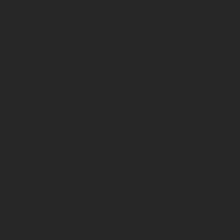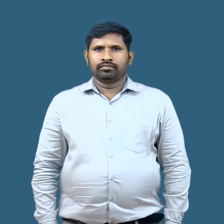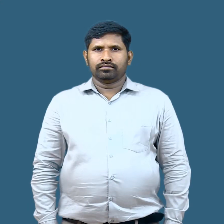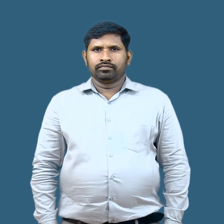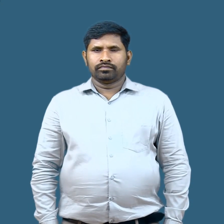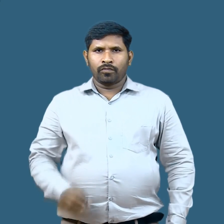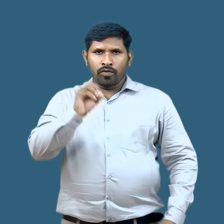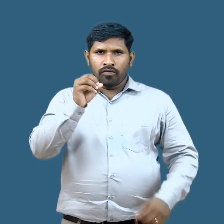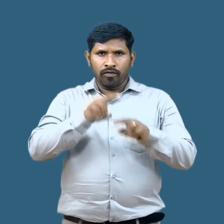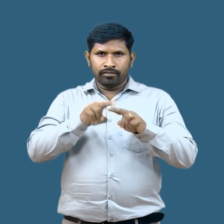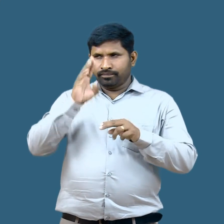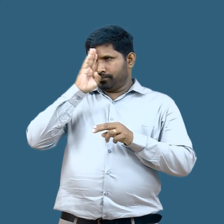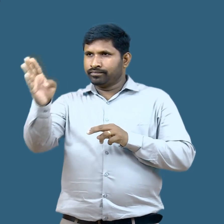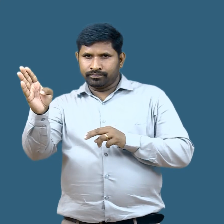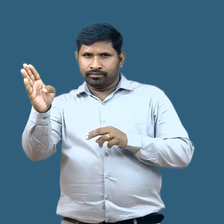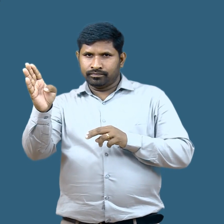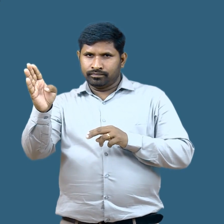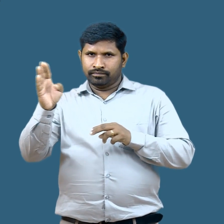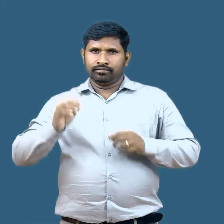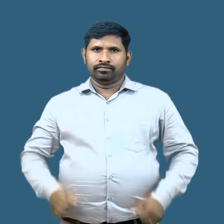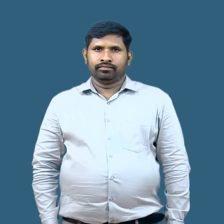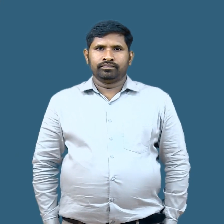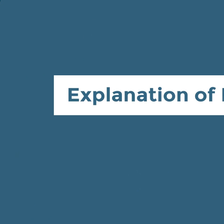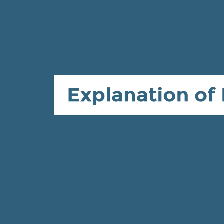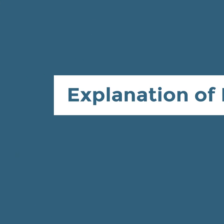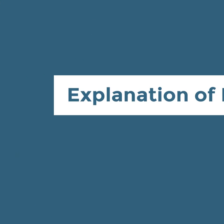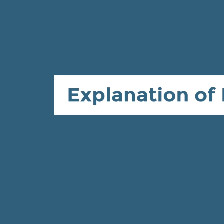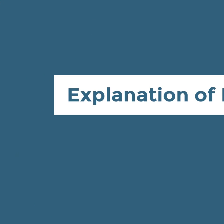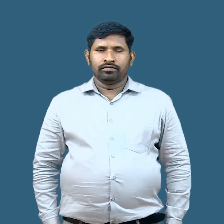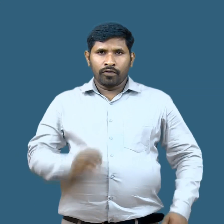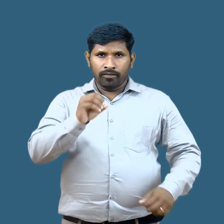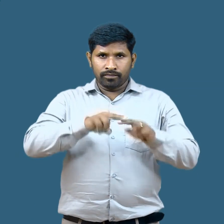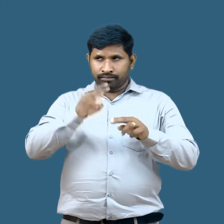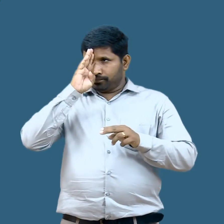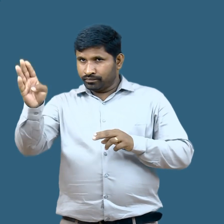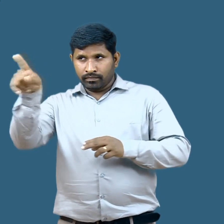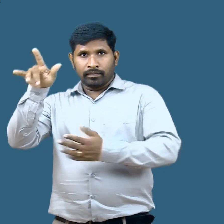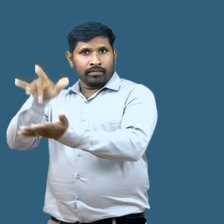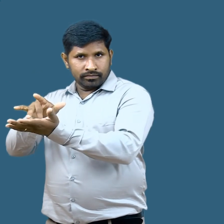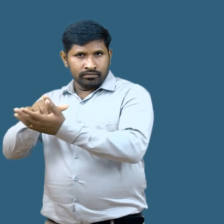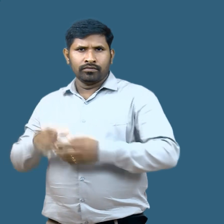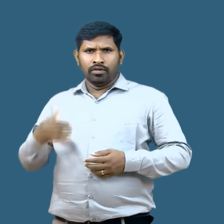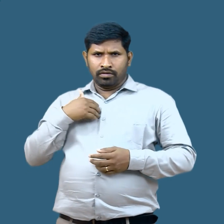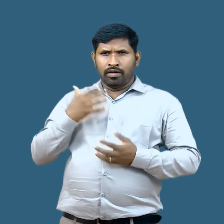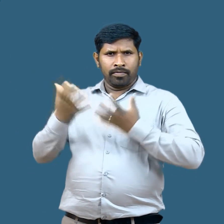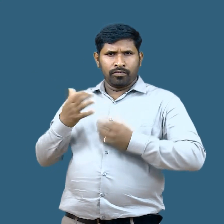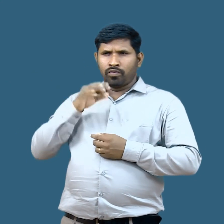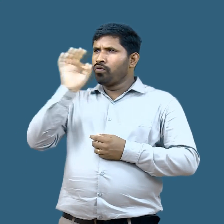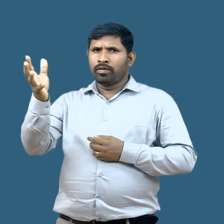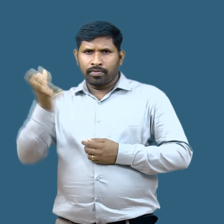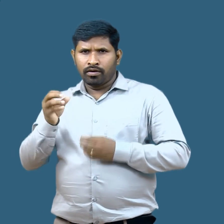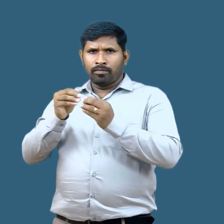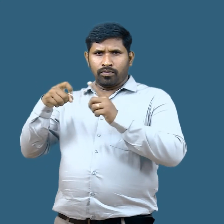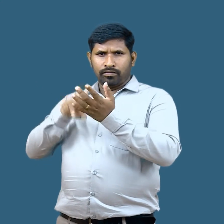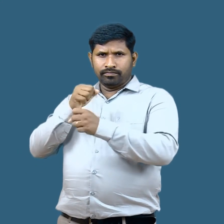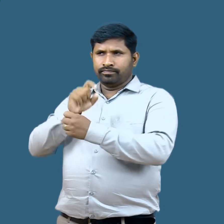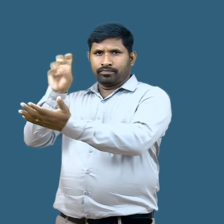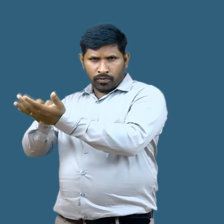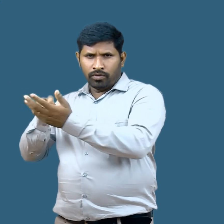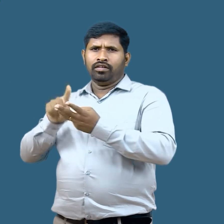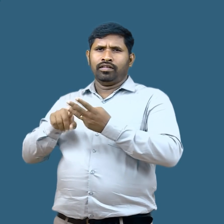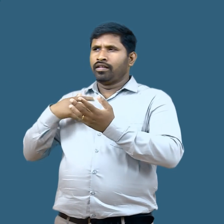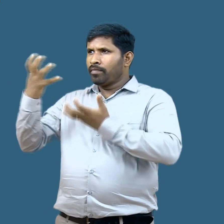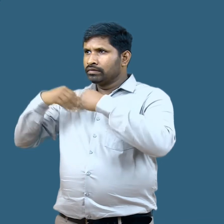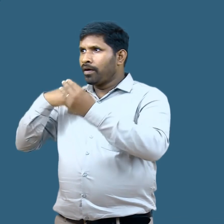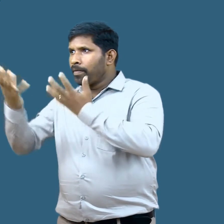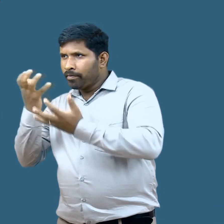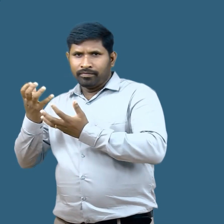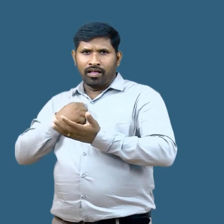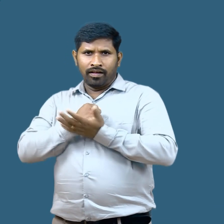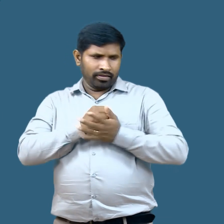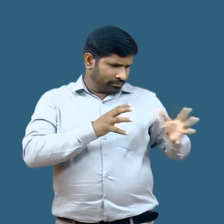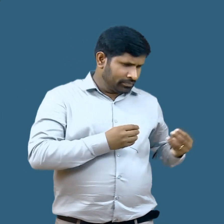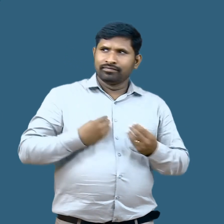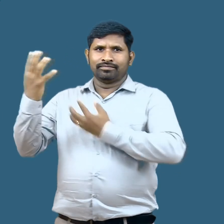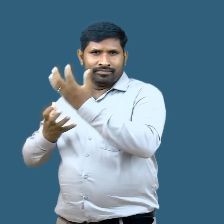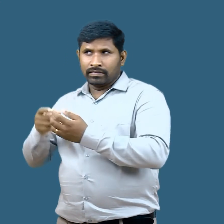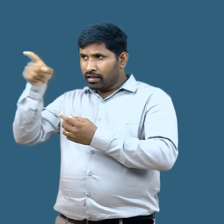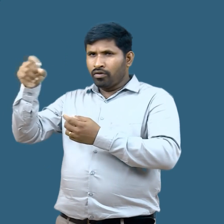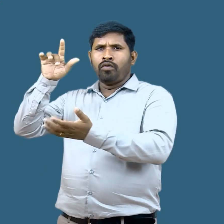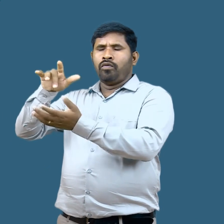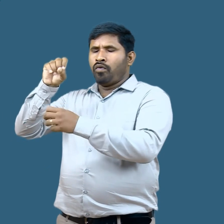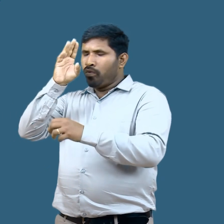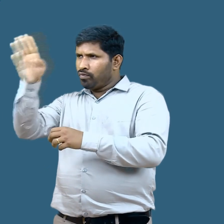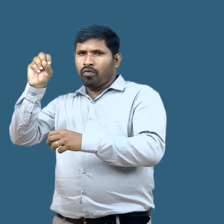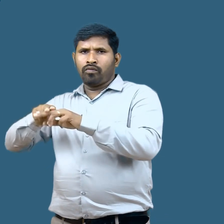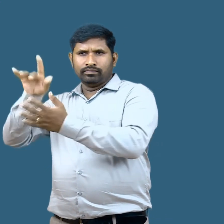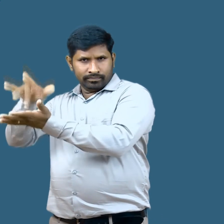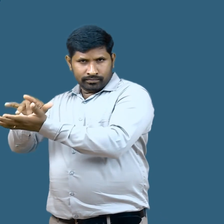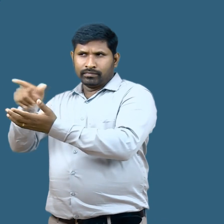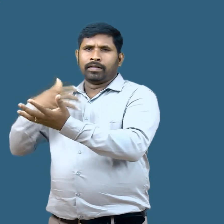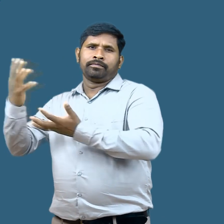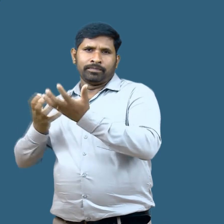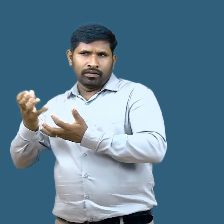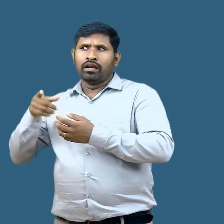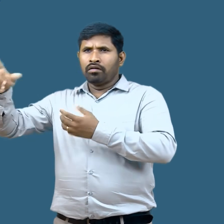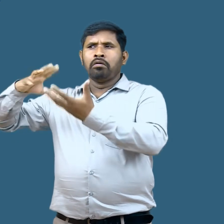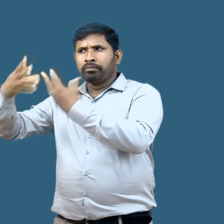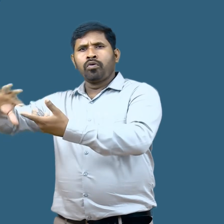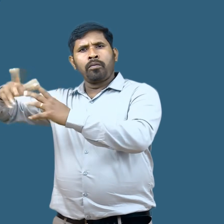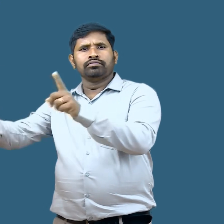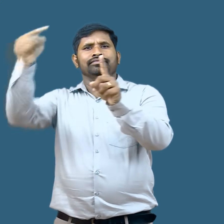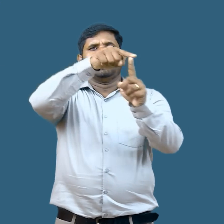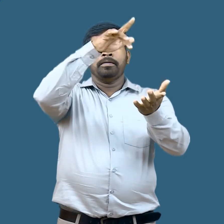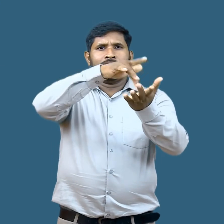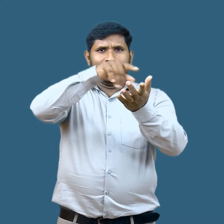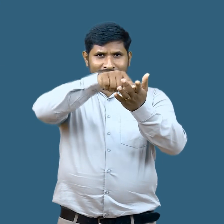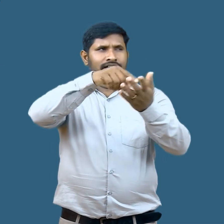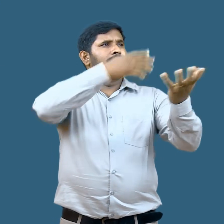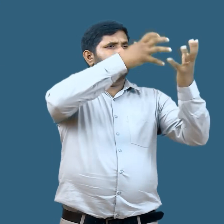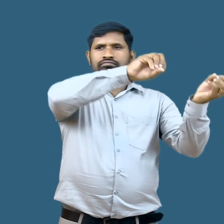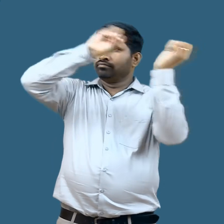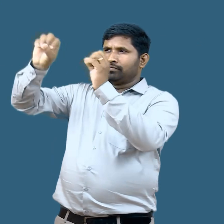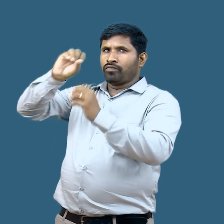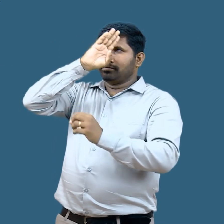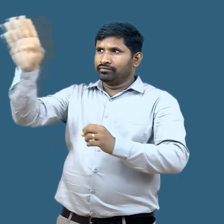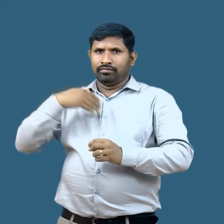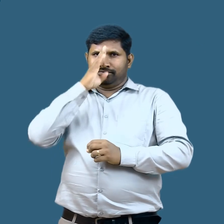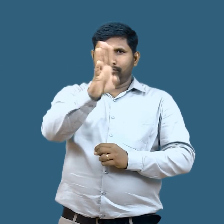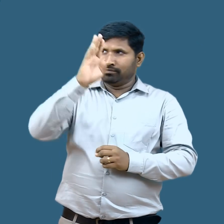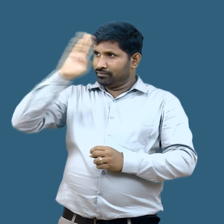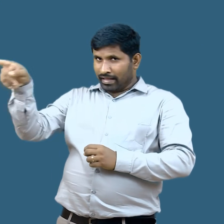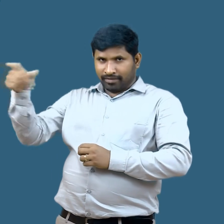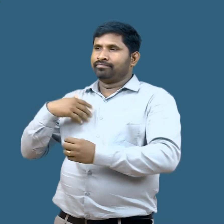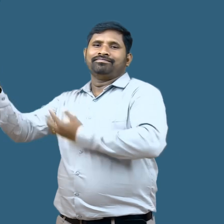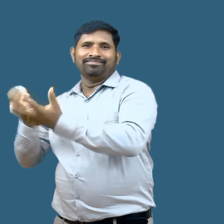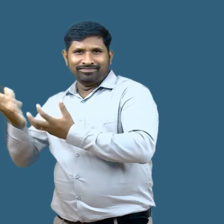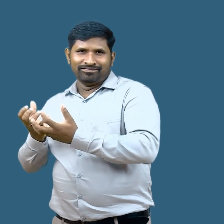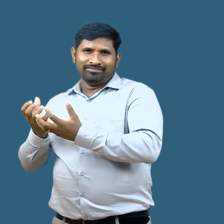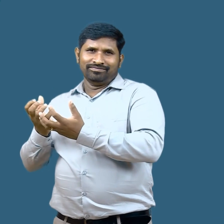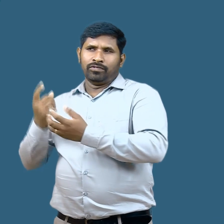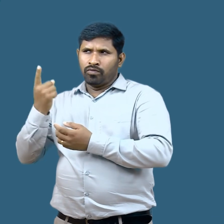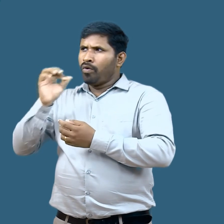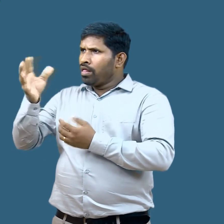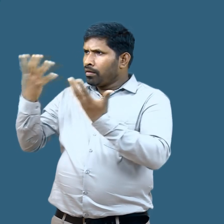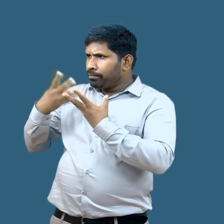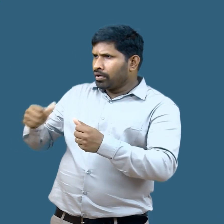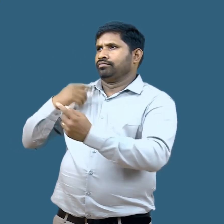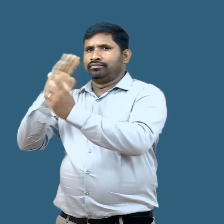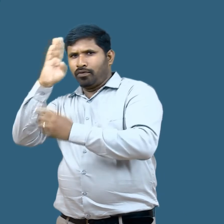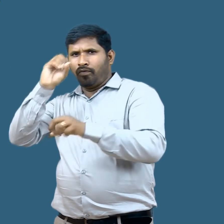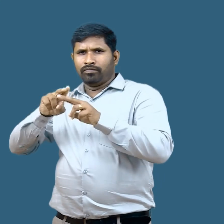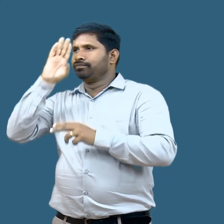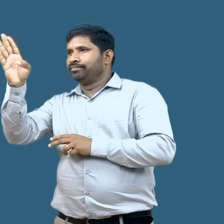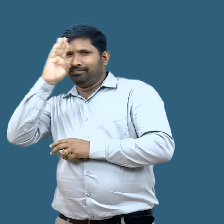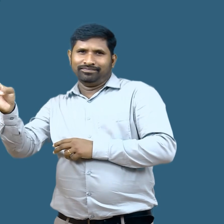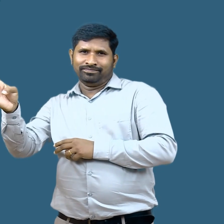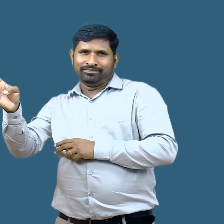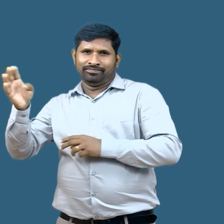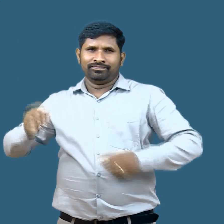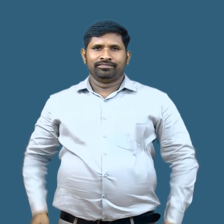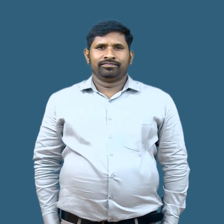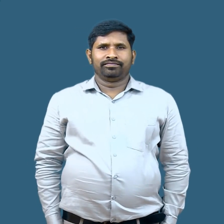Front office